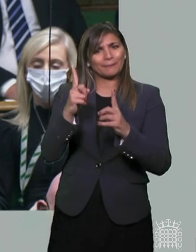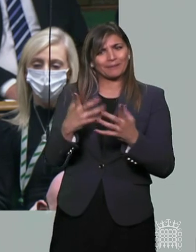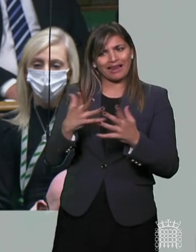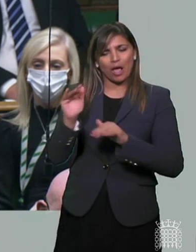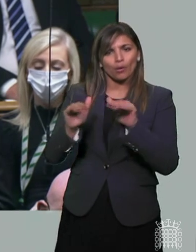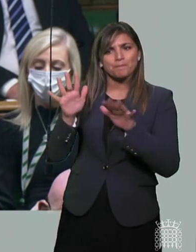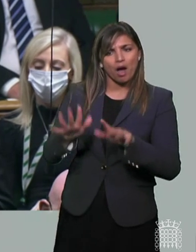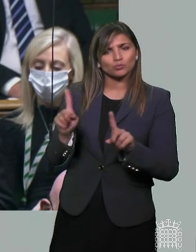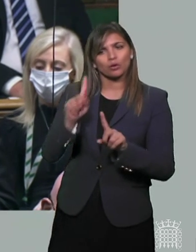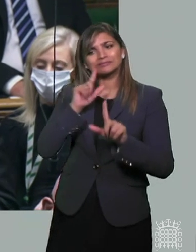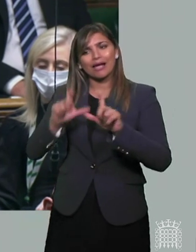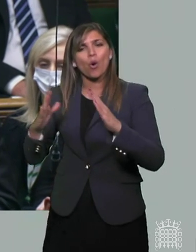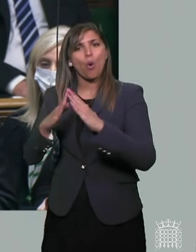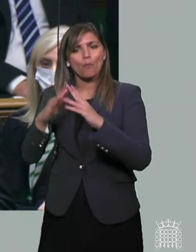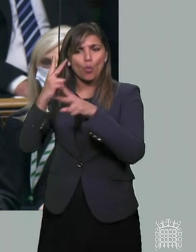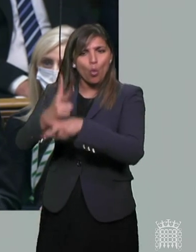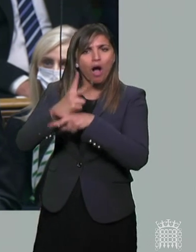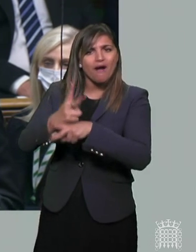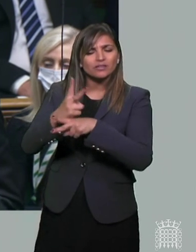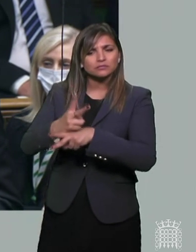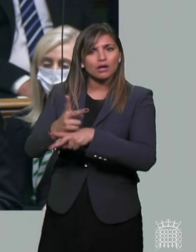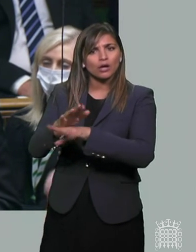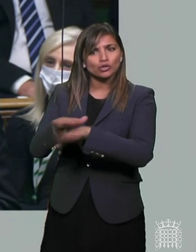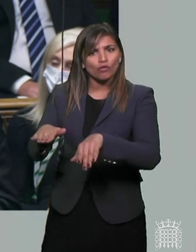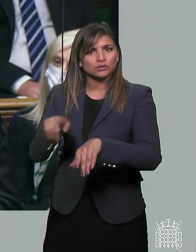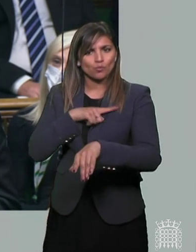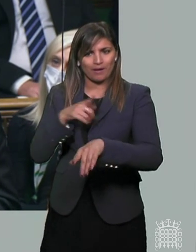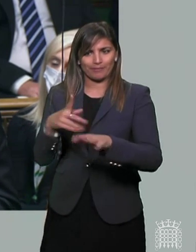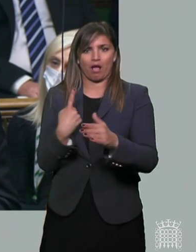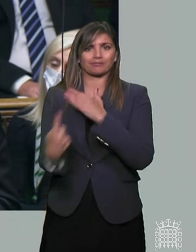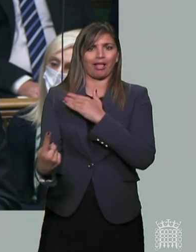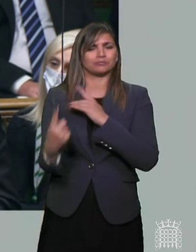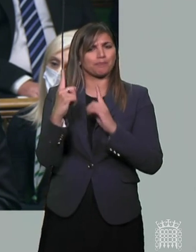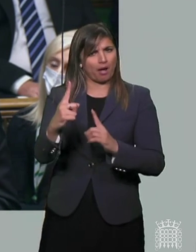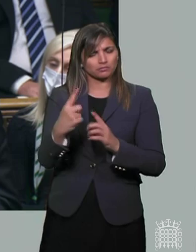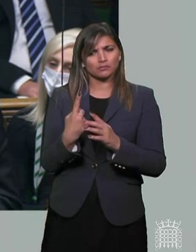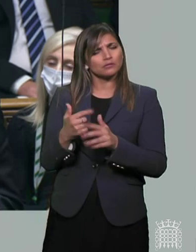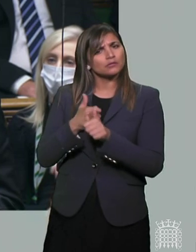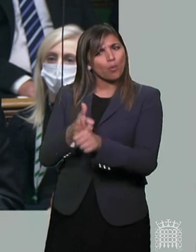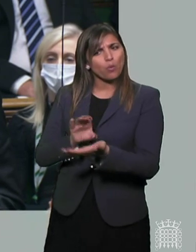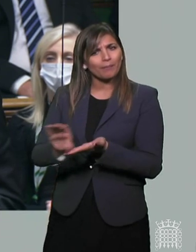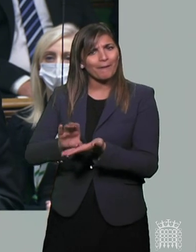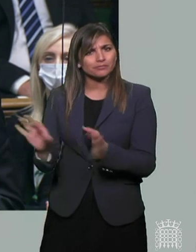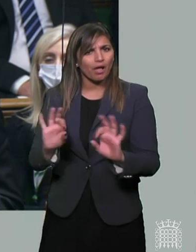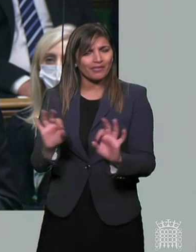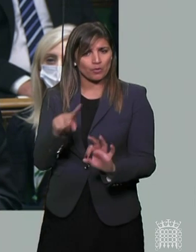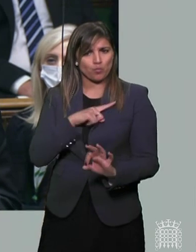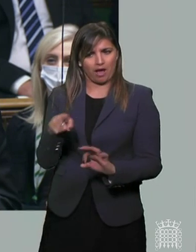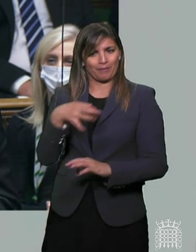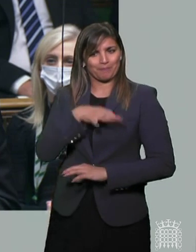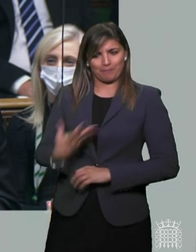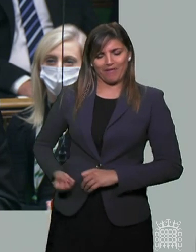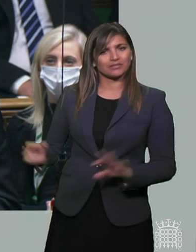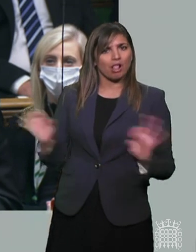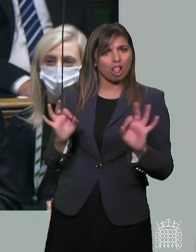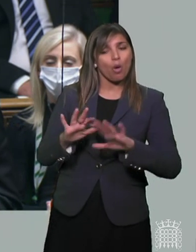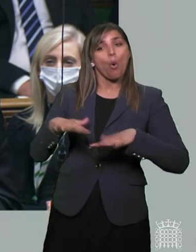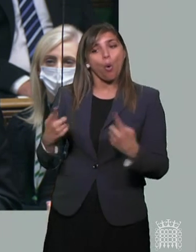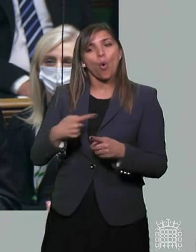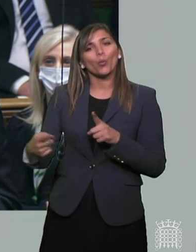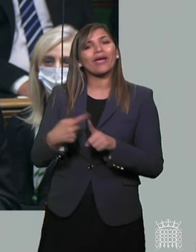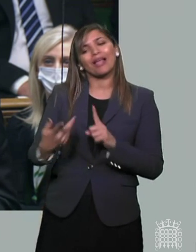I have been contacted by people in Ceredigion who have been excluded from isolation support payments as they are not in receipt of benefits or are above the weekly earnings threshold.